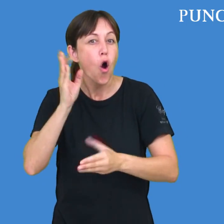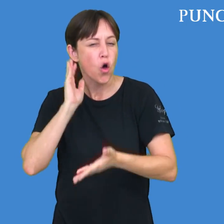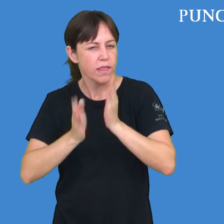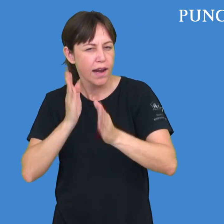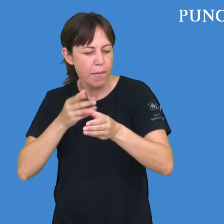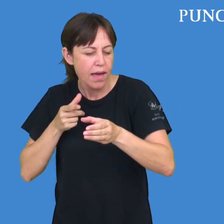terapia